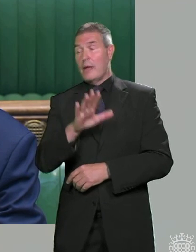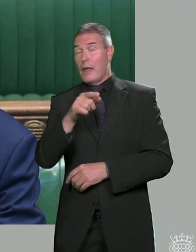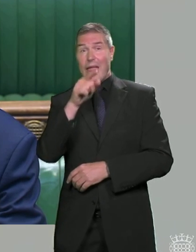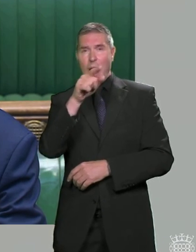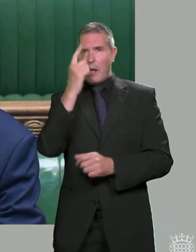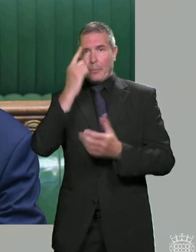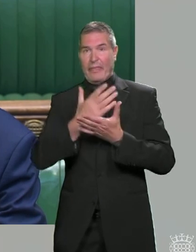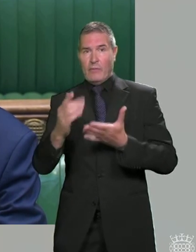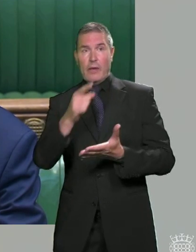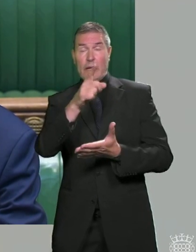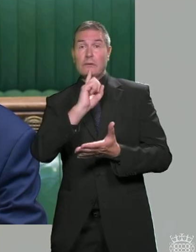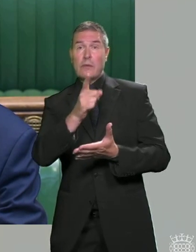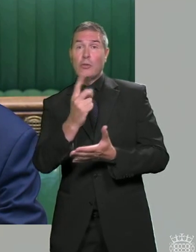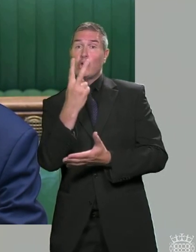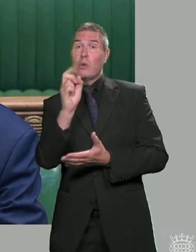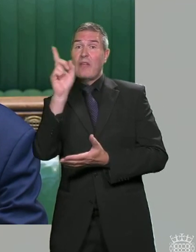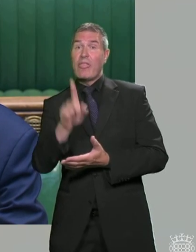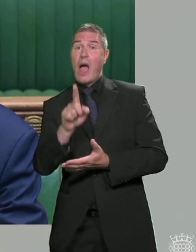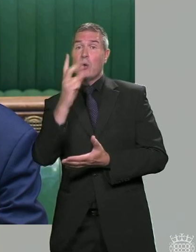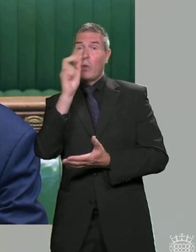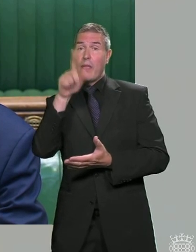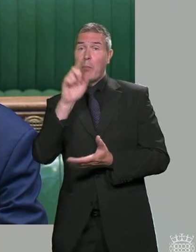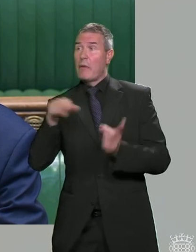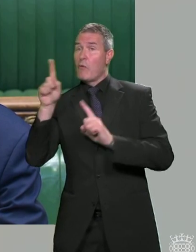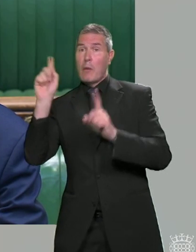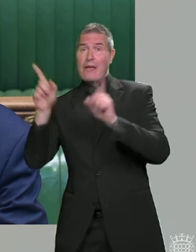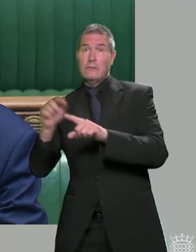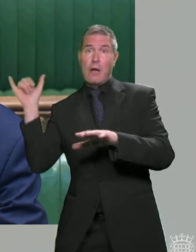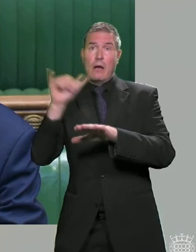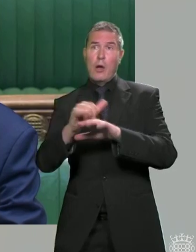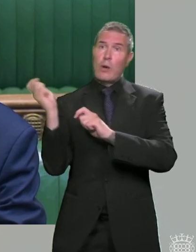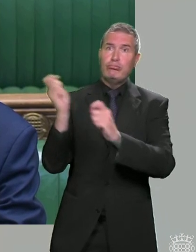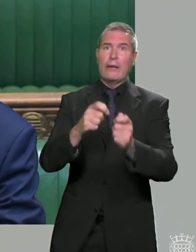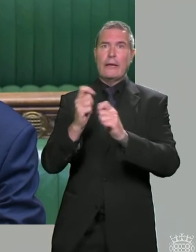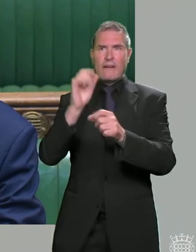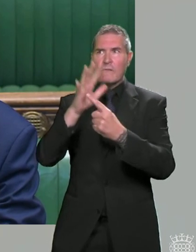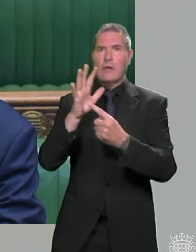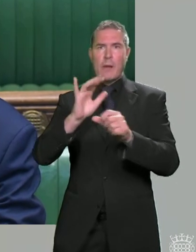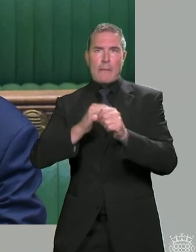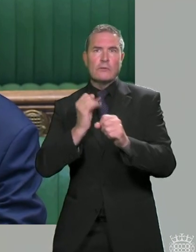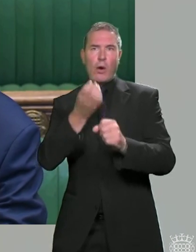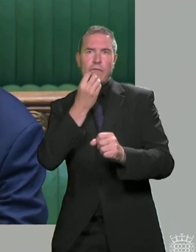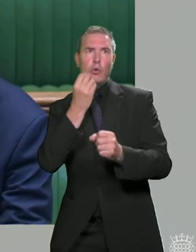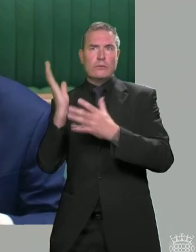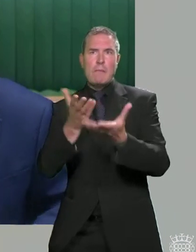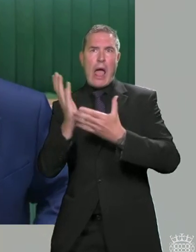Is he really suggesting that the 20,000 people who came in from India were bringing in vital medical supplies or food?